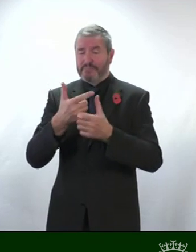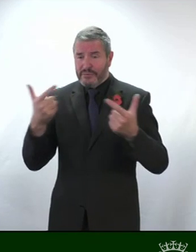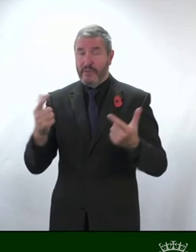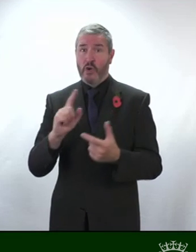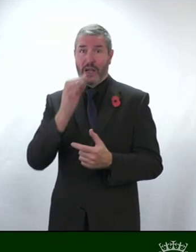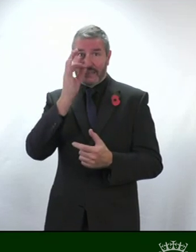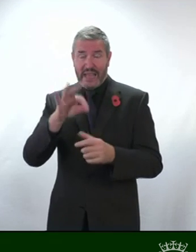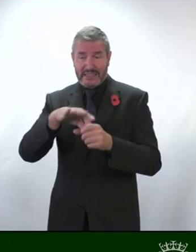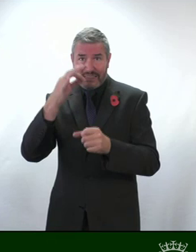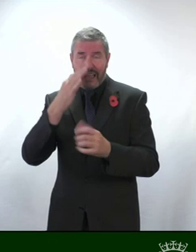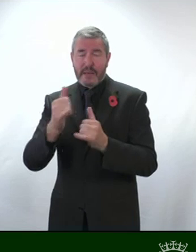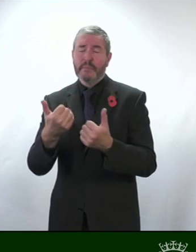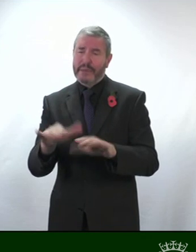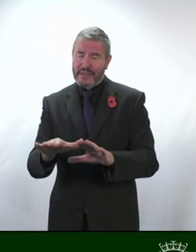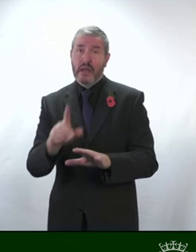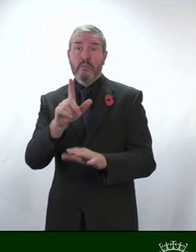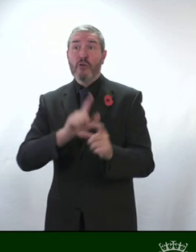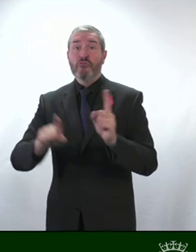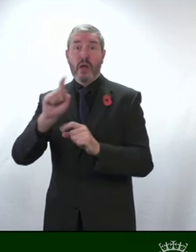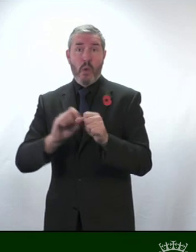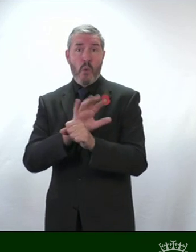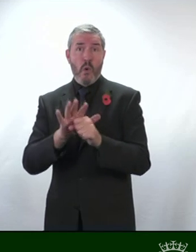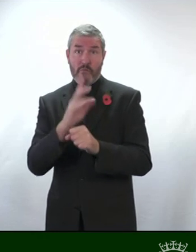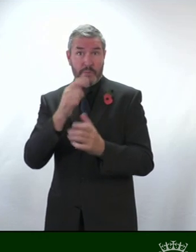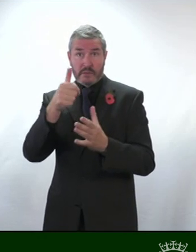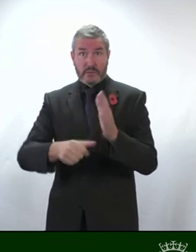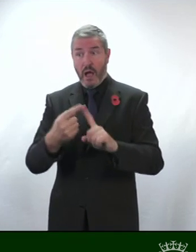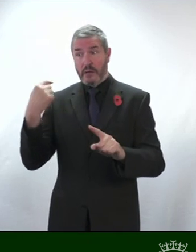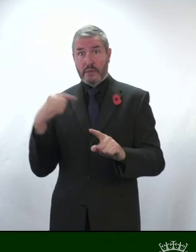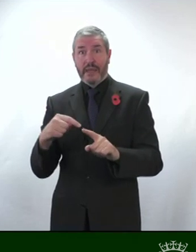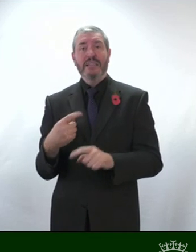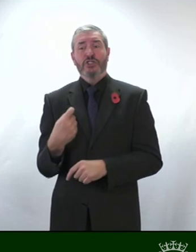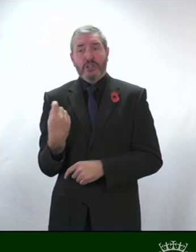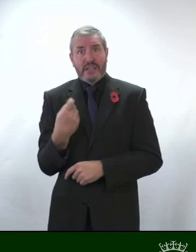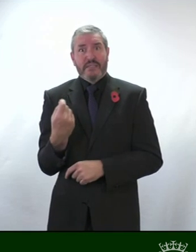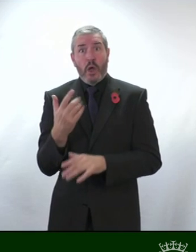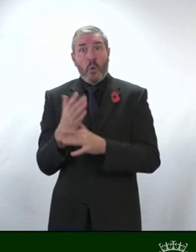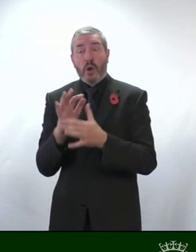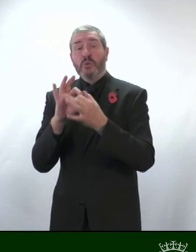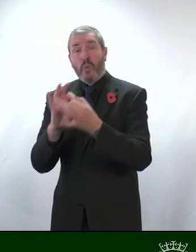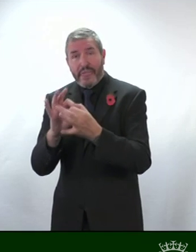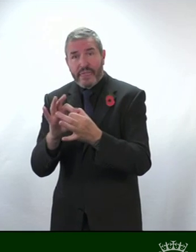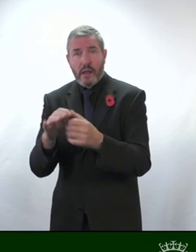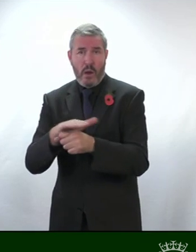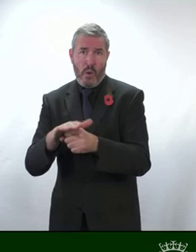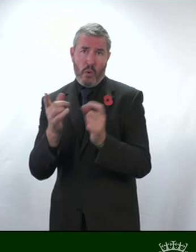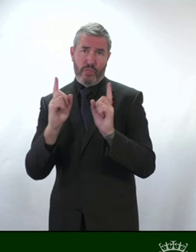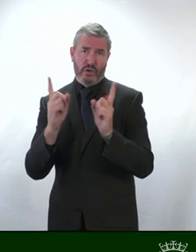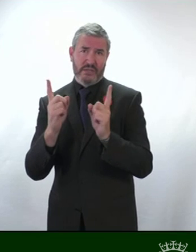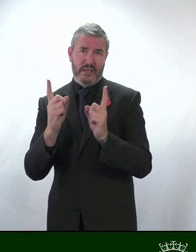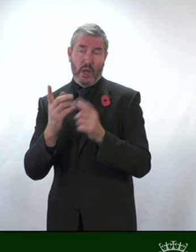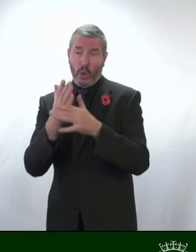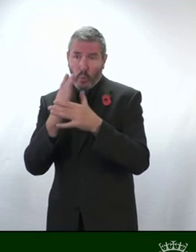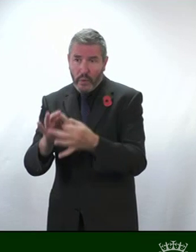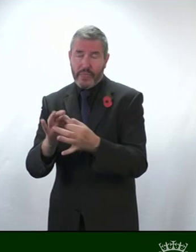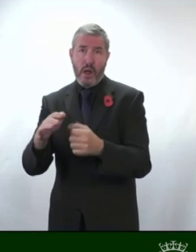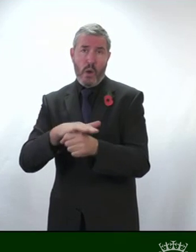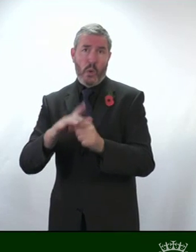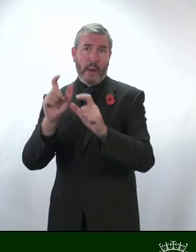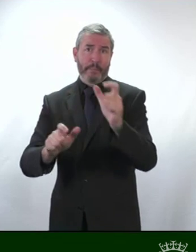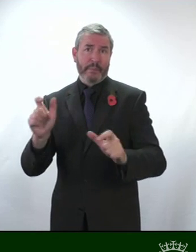What I think it has also done throughout the pandemic, from the get-go, is work with local authorities and local people.